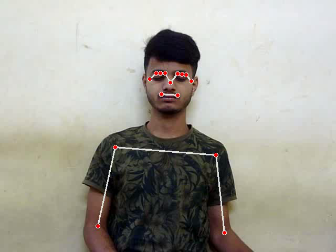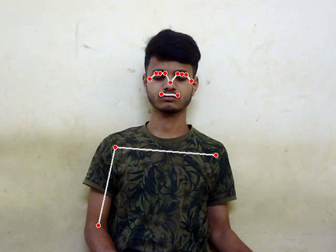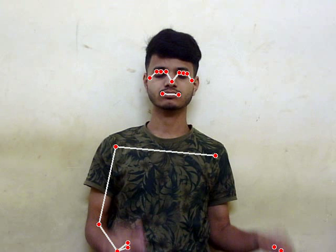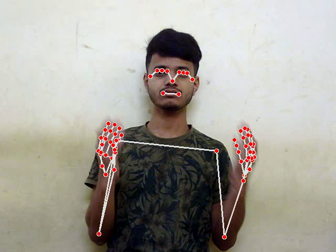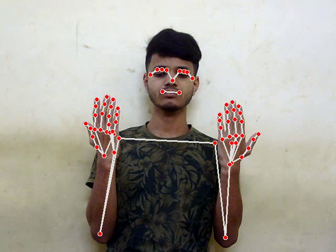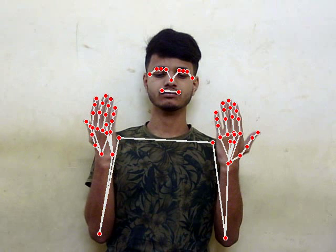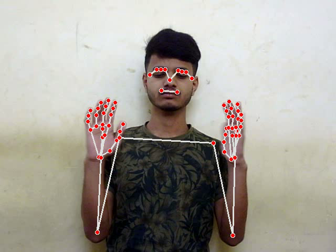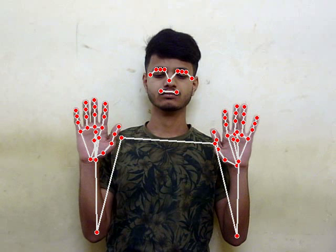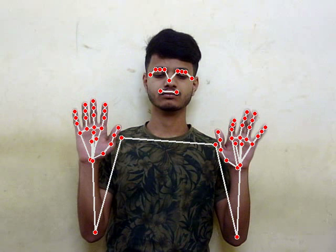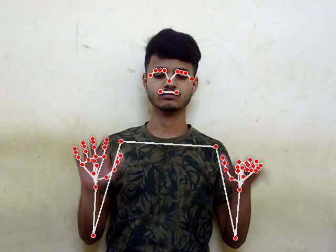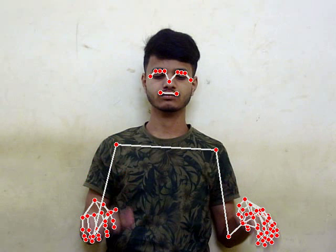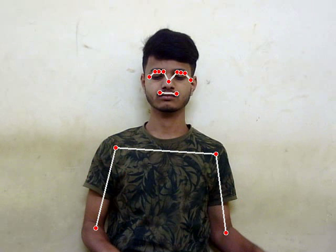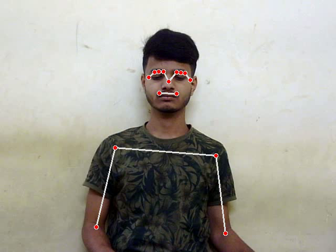do not want